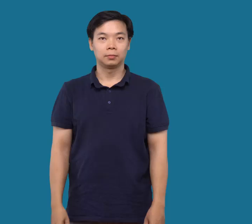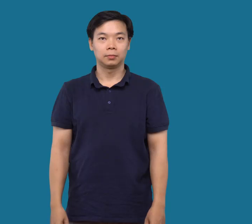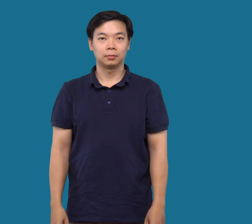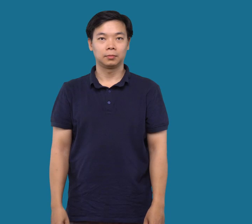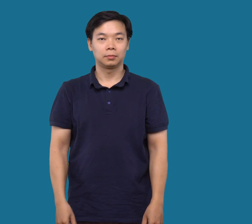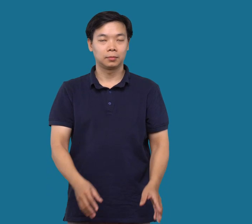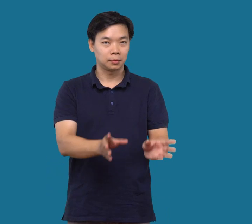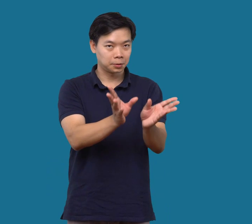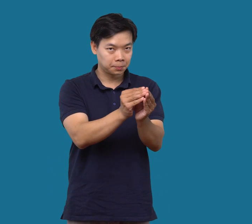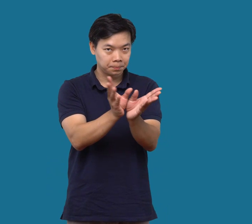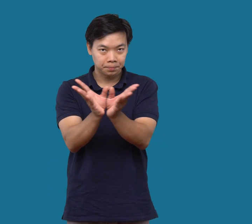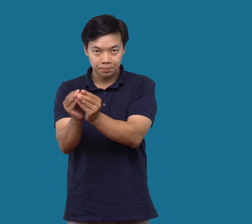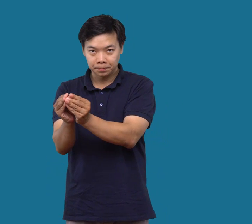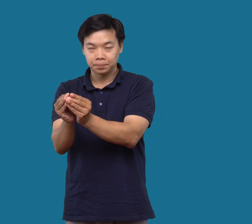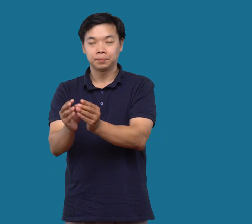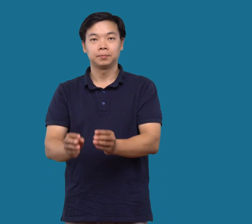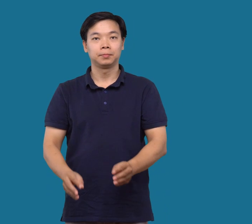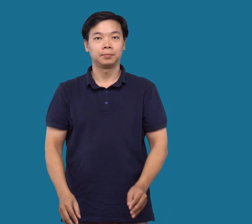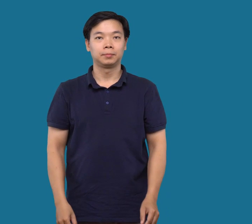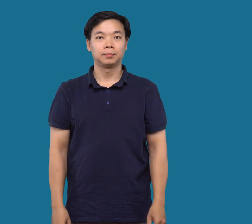sắp xếp